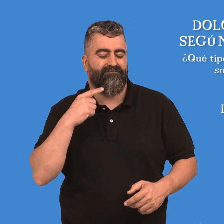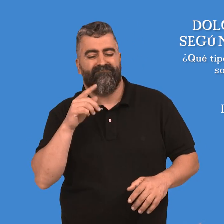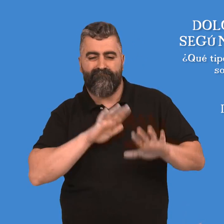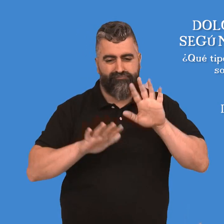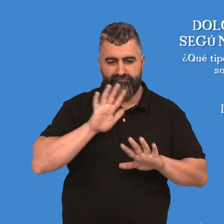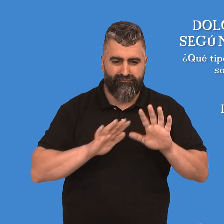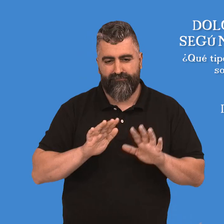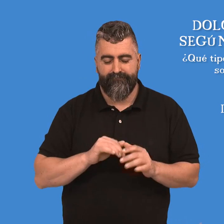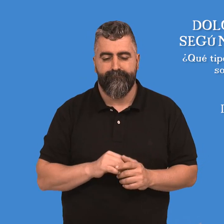complicado